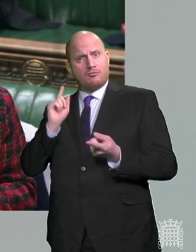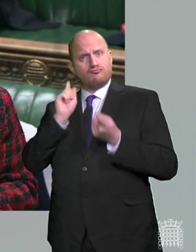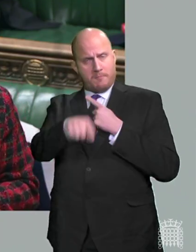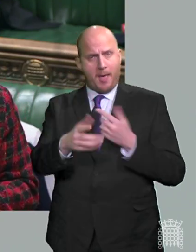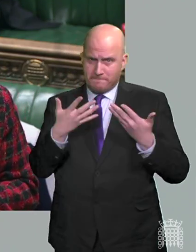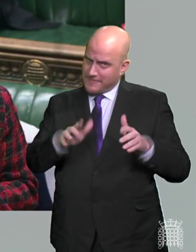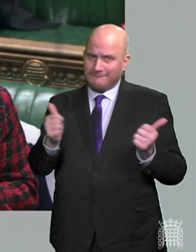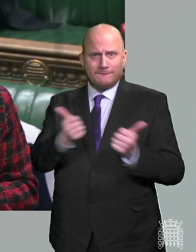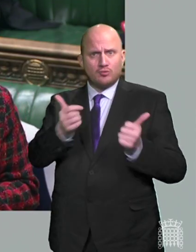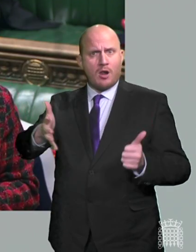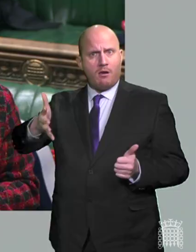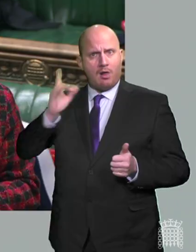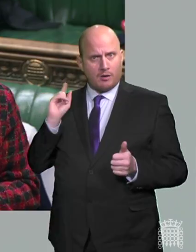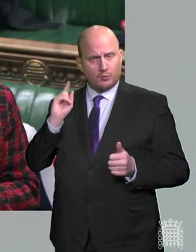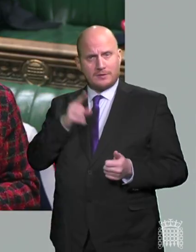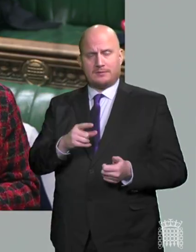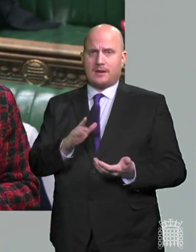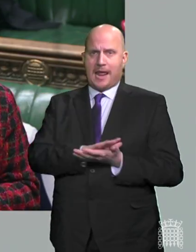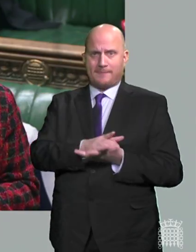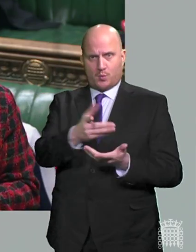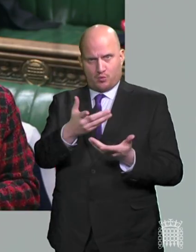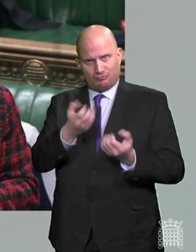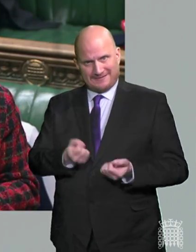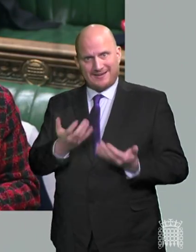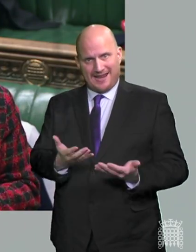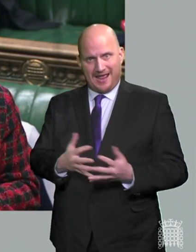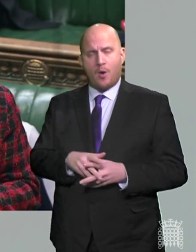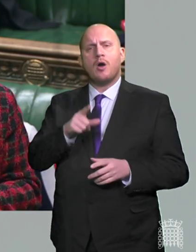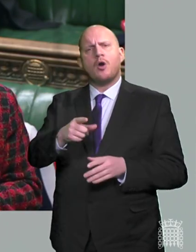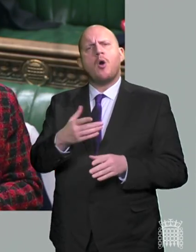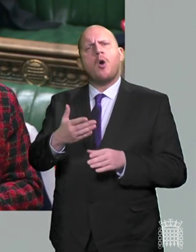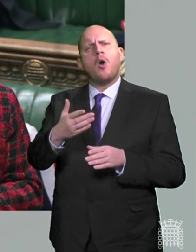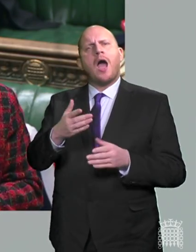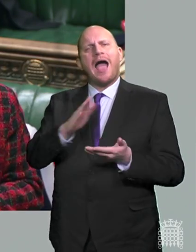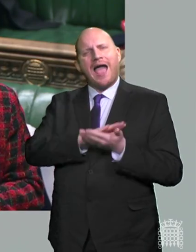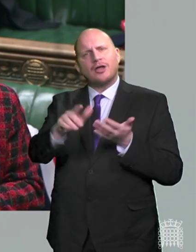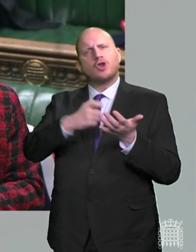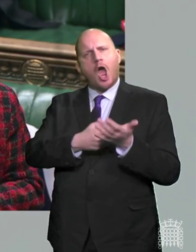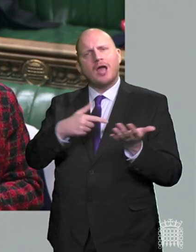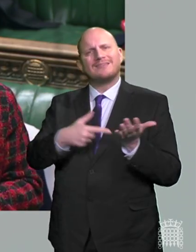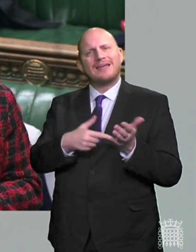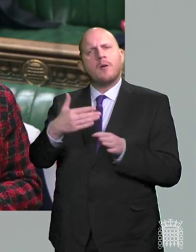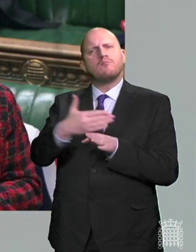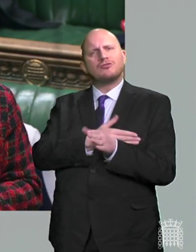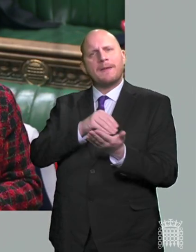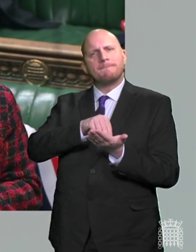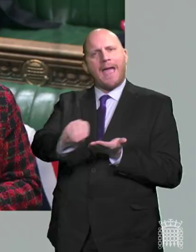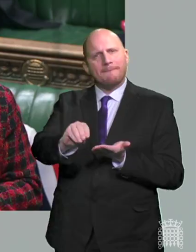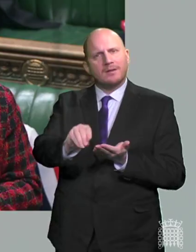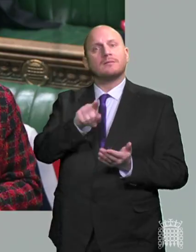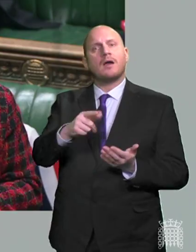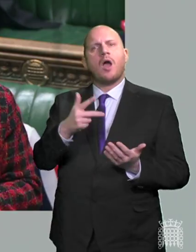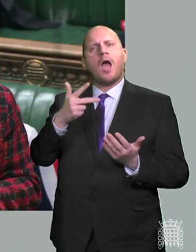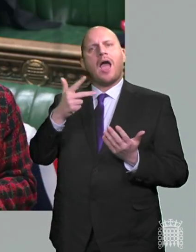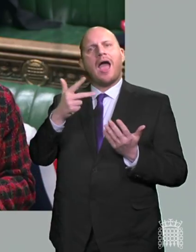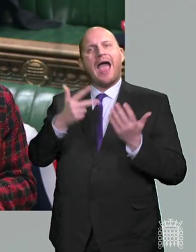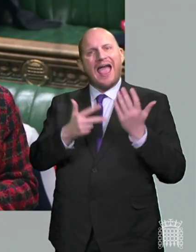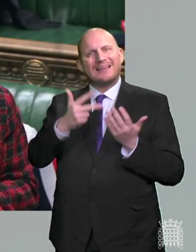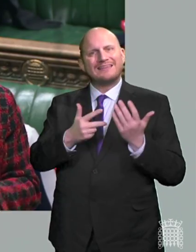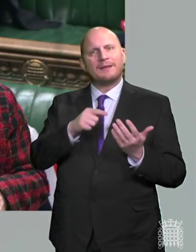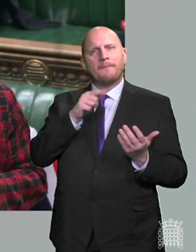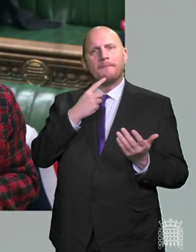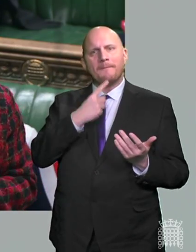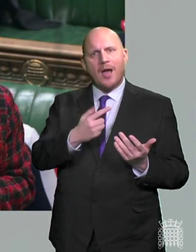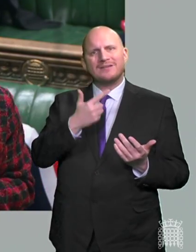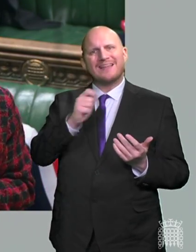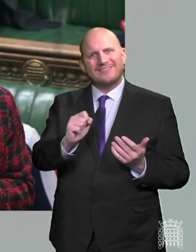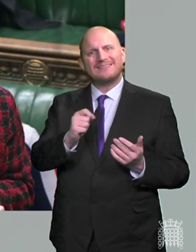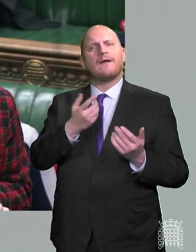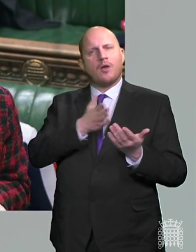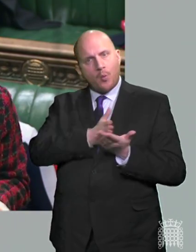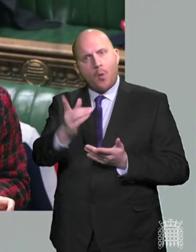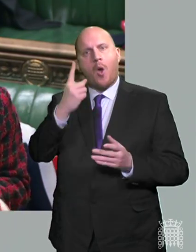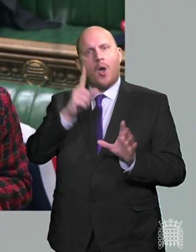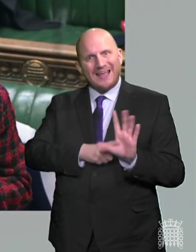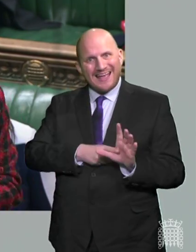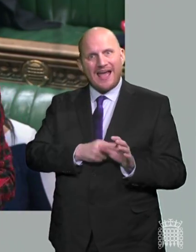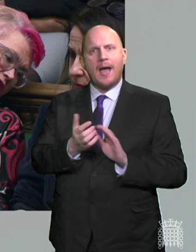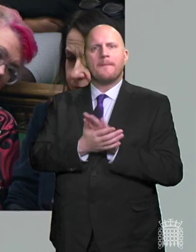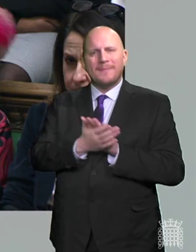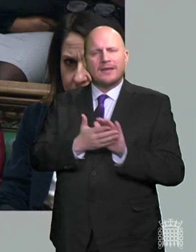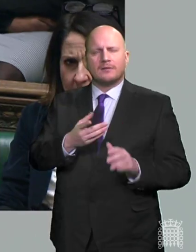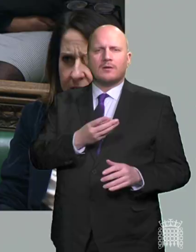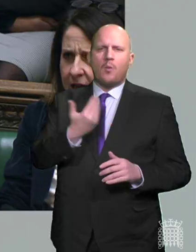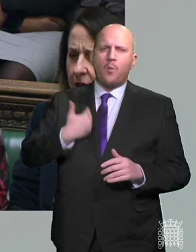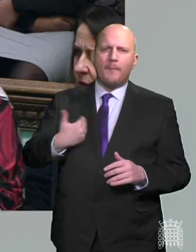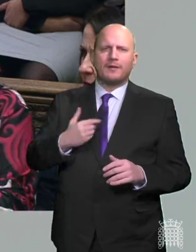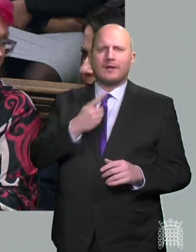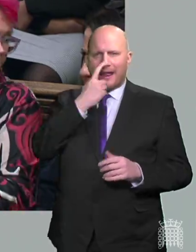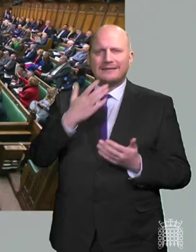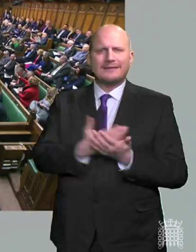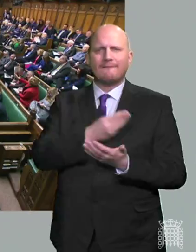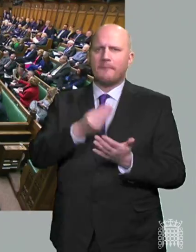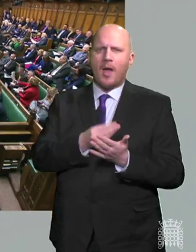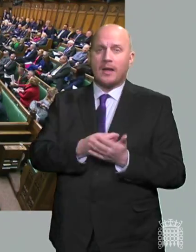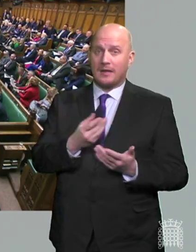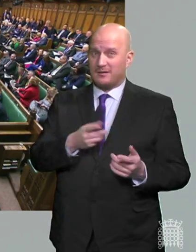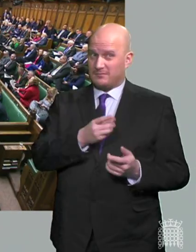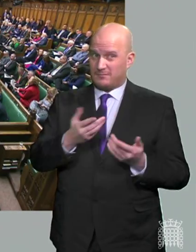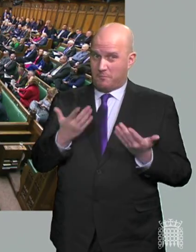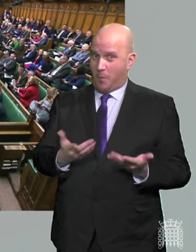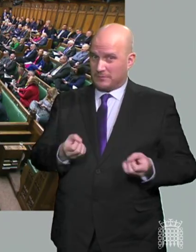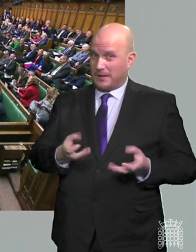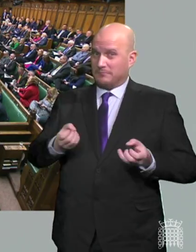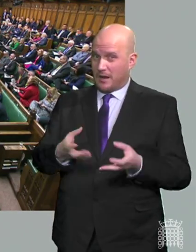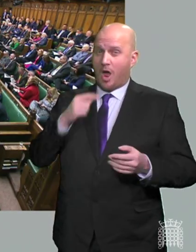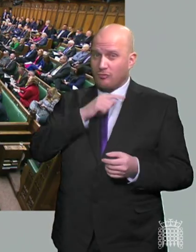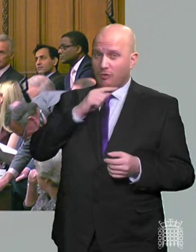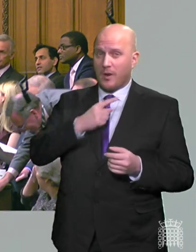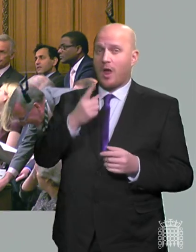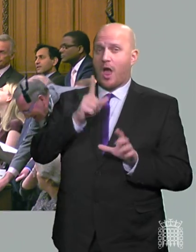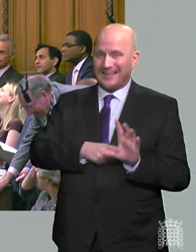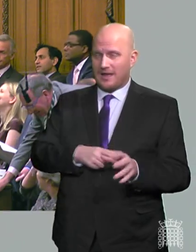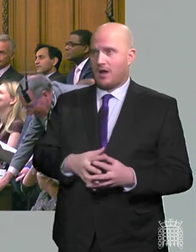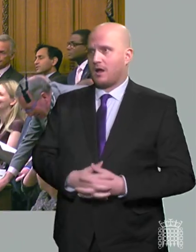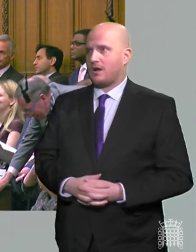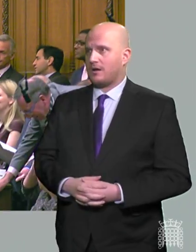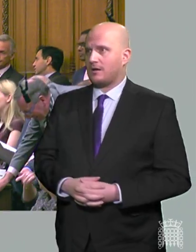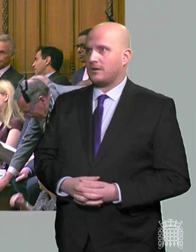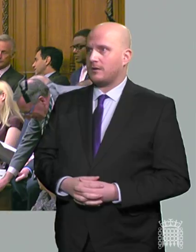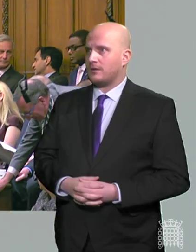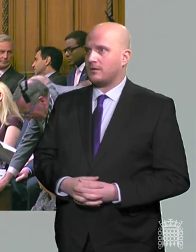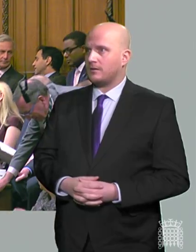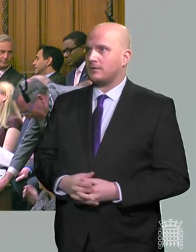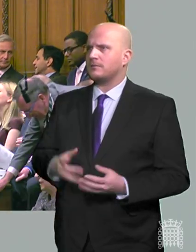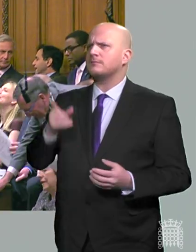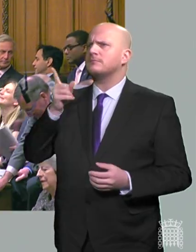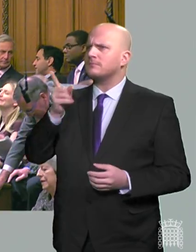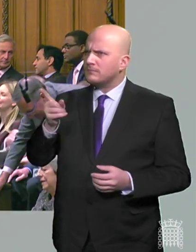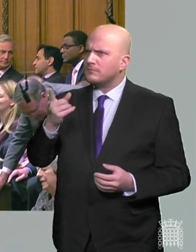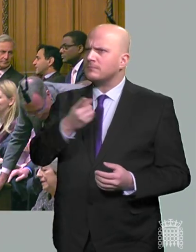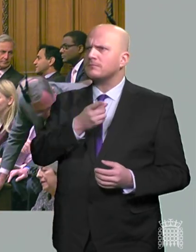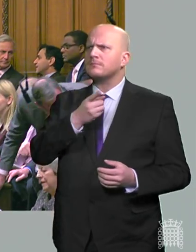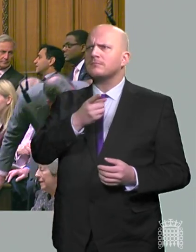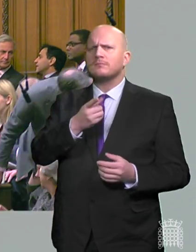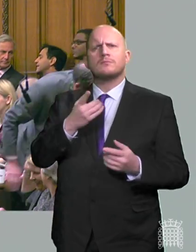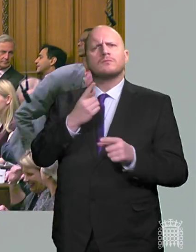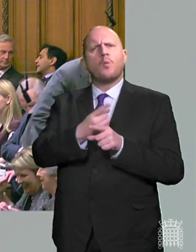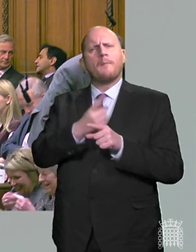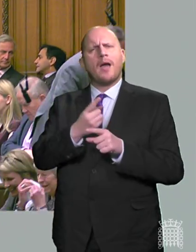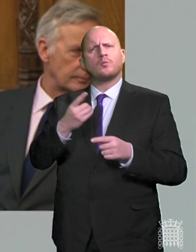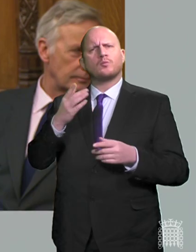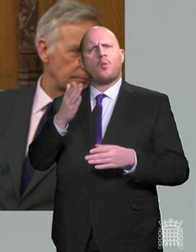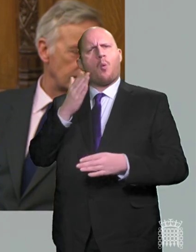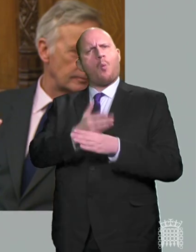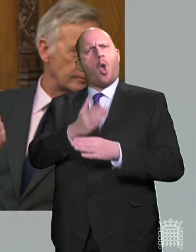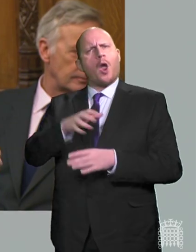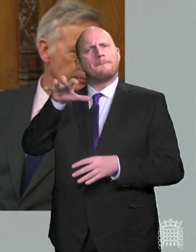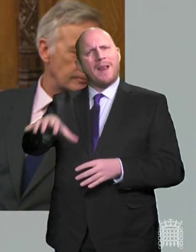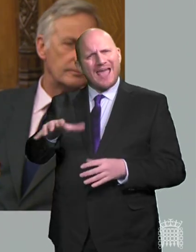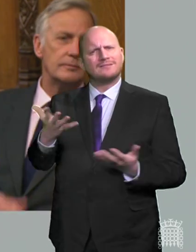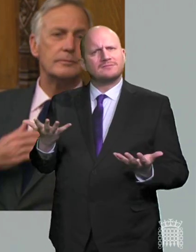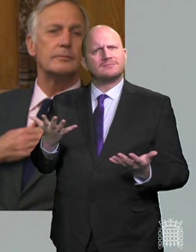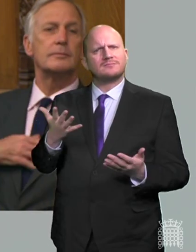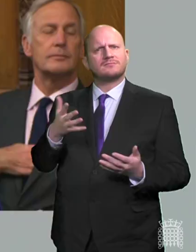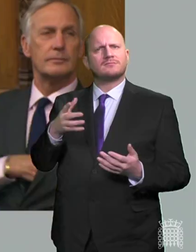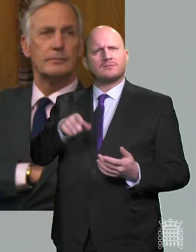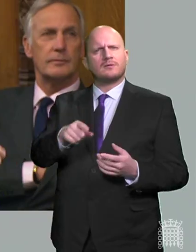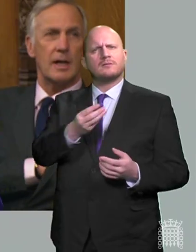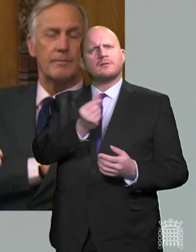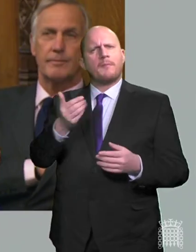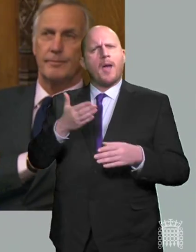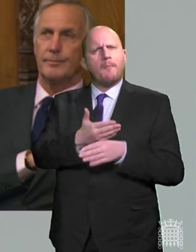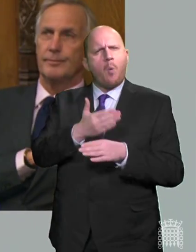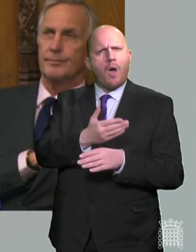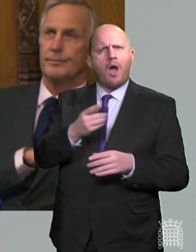I just want to confirm that from April the HRT prepayment certificate will be available to women—at £18.70 for a whole year—saving women hundreds of pounds on HRT prescriptions every year.